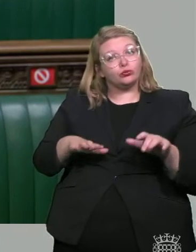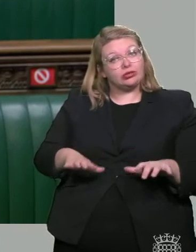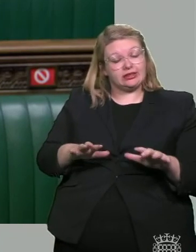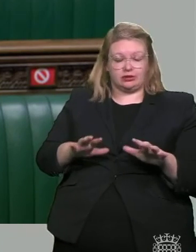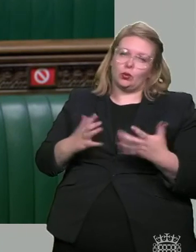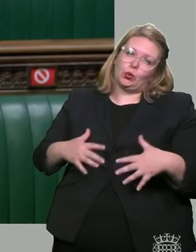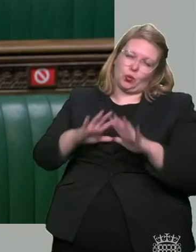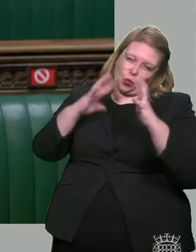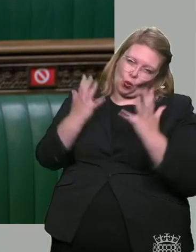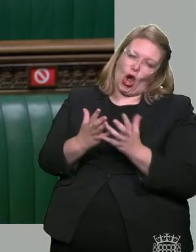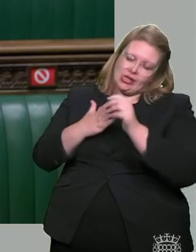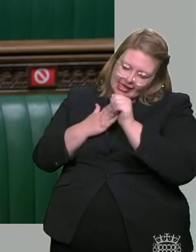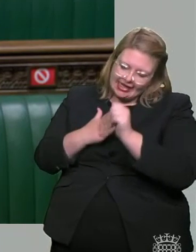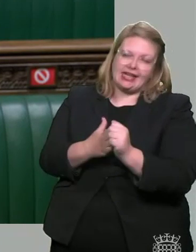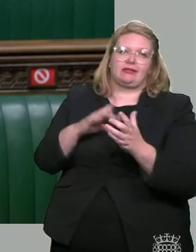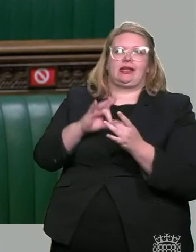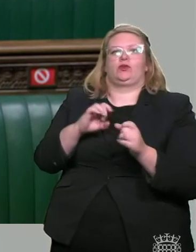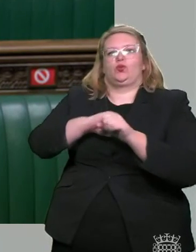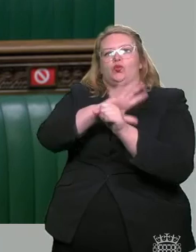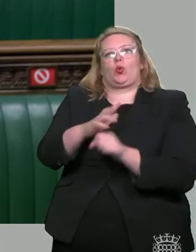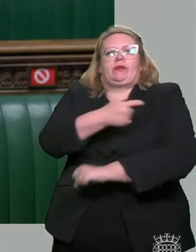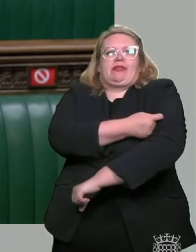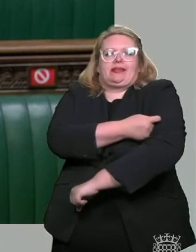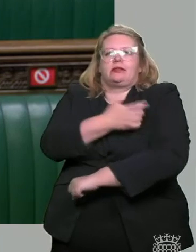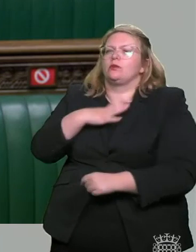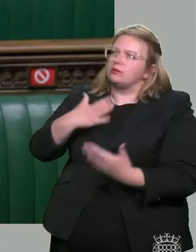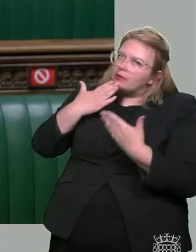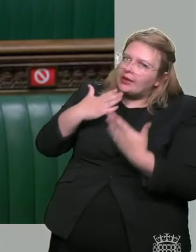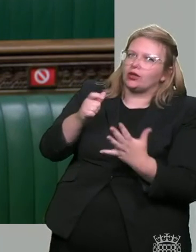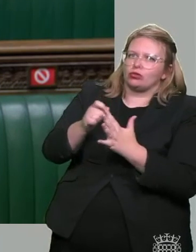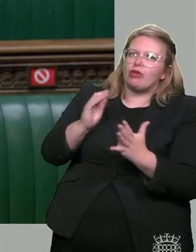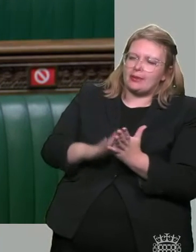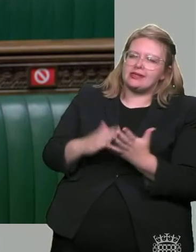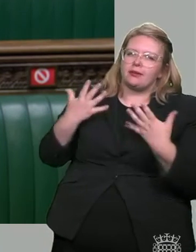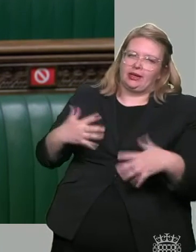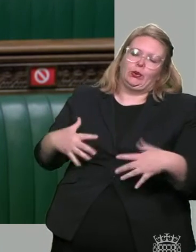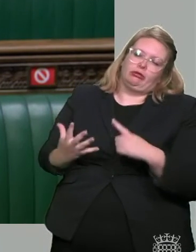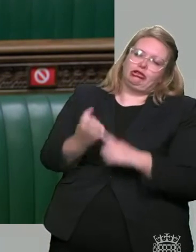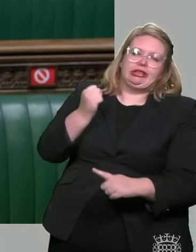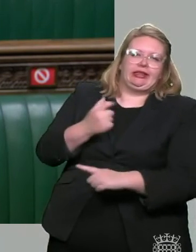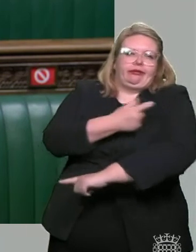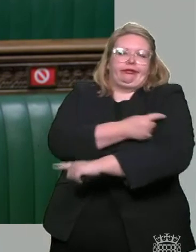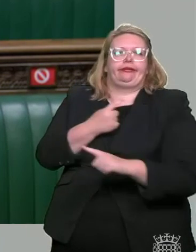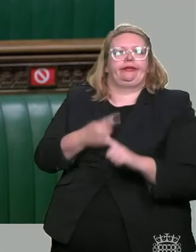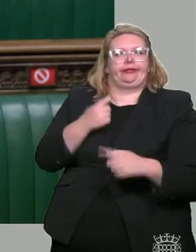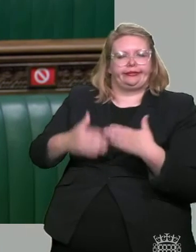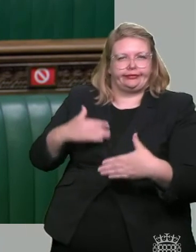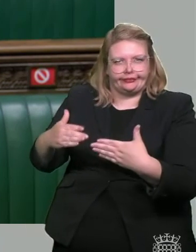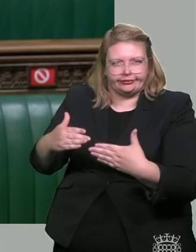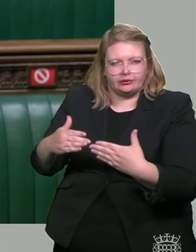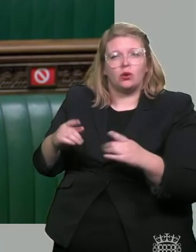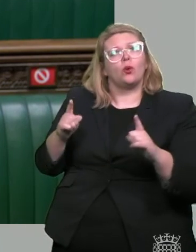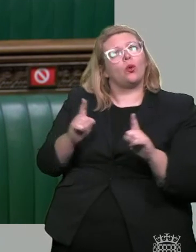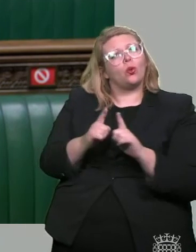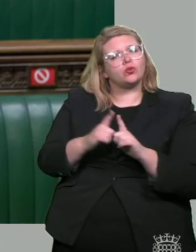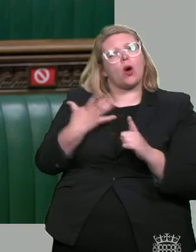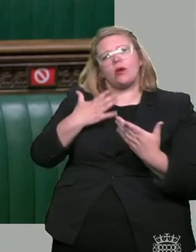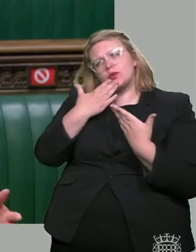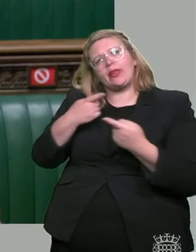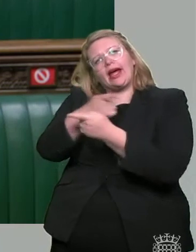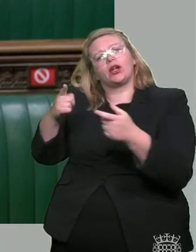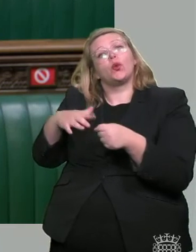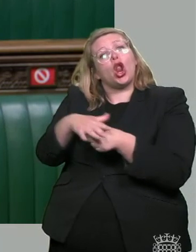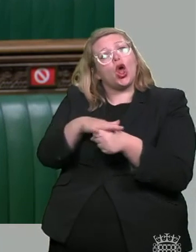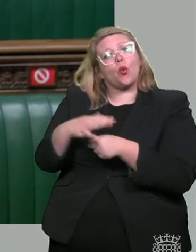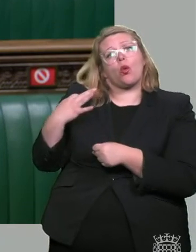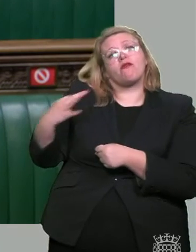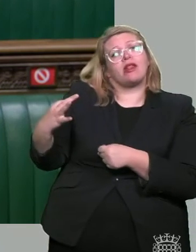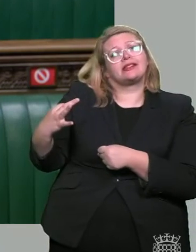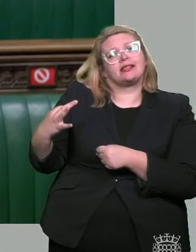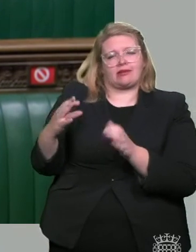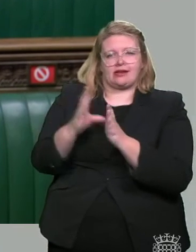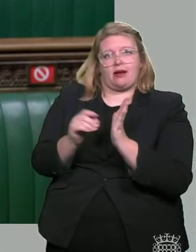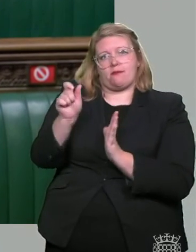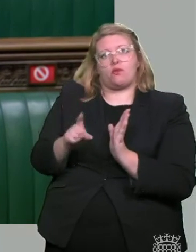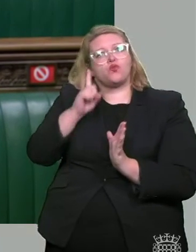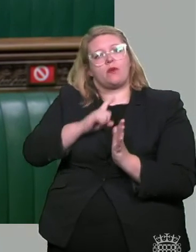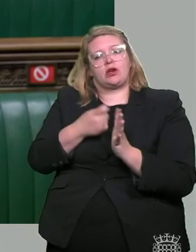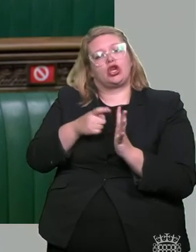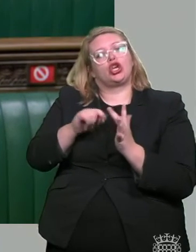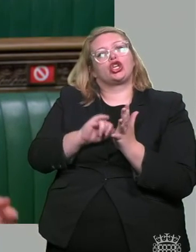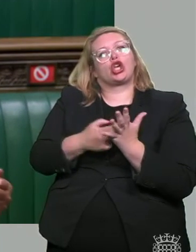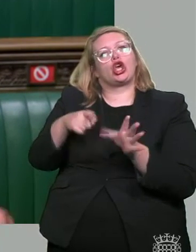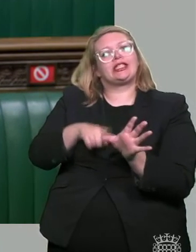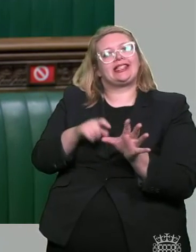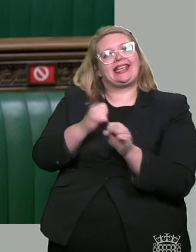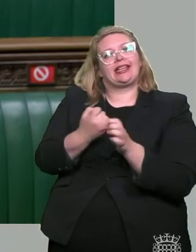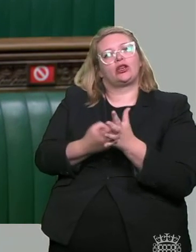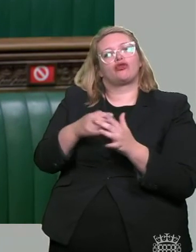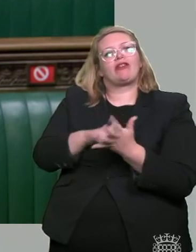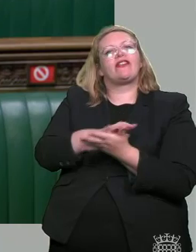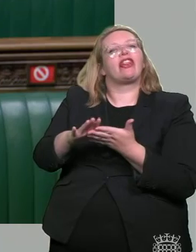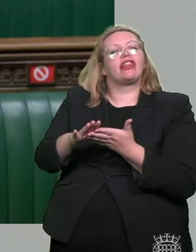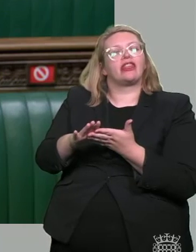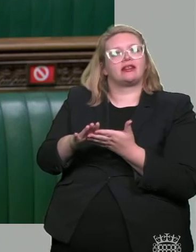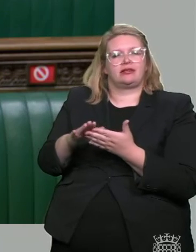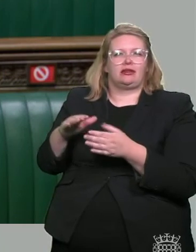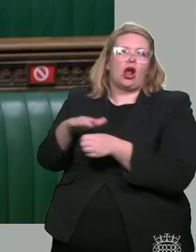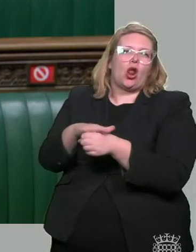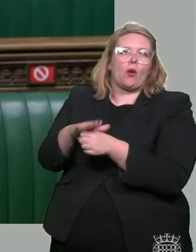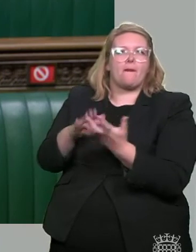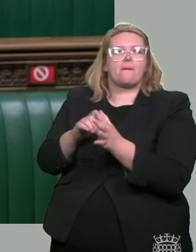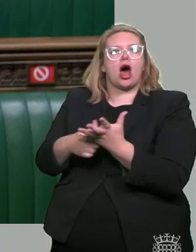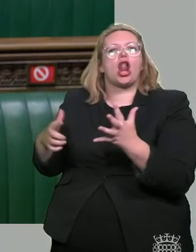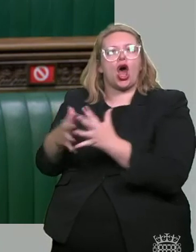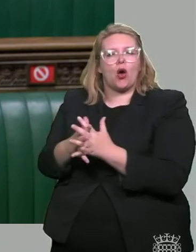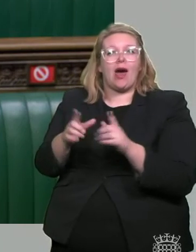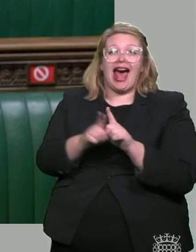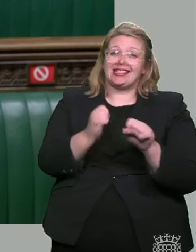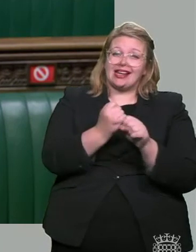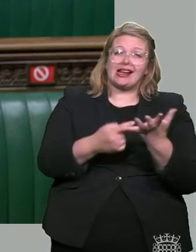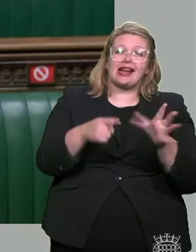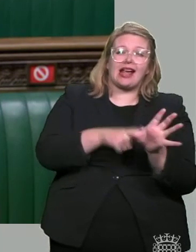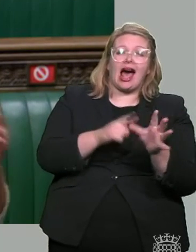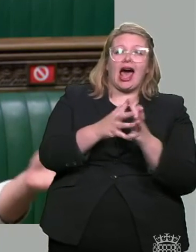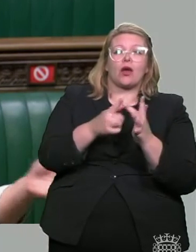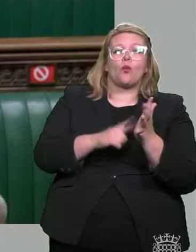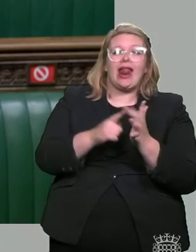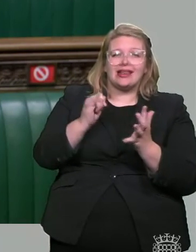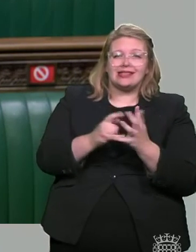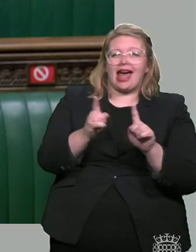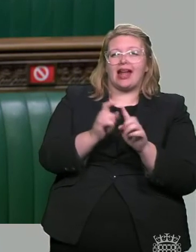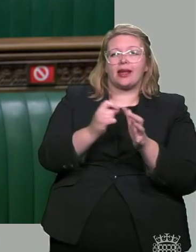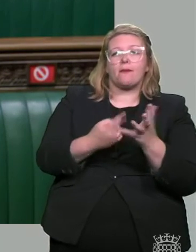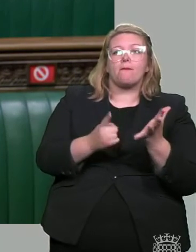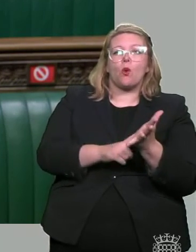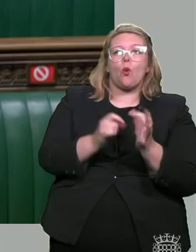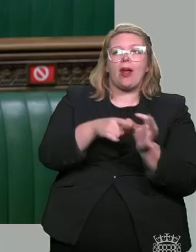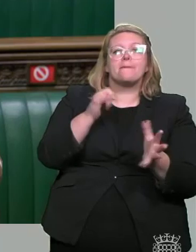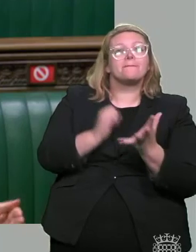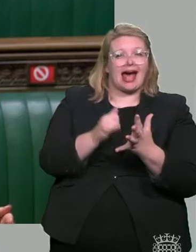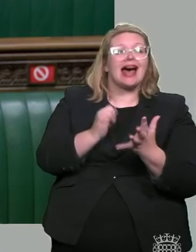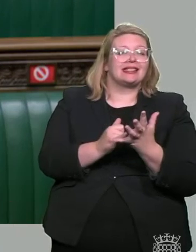May I thank the Prime Minister for the swift action he has taken to deliver this for our country, and will he join me in thanking the many local volunteers, such as Kirsty Griffiths who has been volunteering at the Marlow vaccine centre, and Guy Hollis and Paul Bass who have been volunteering alongside Denham community health centre?